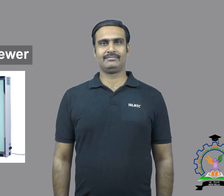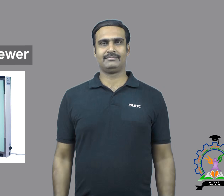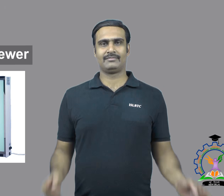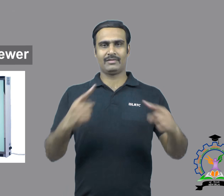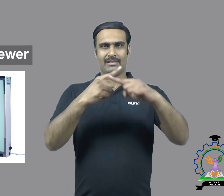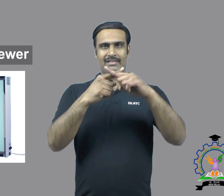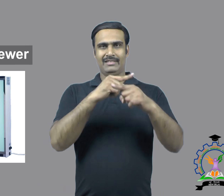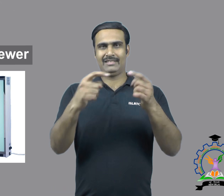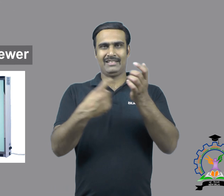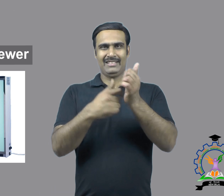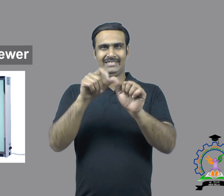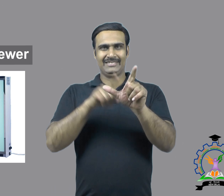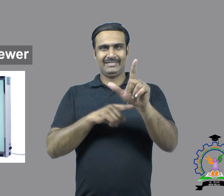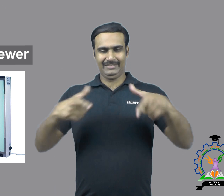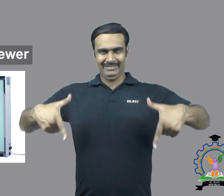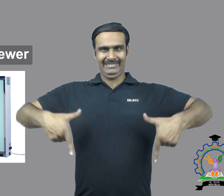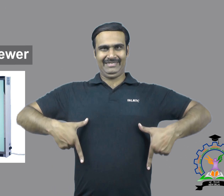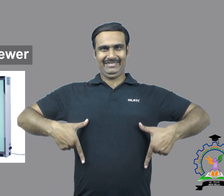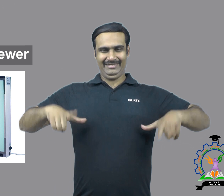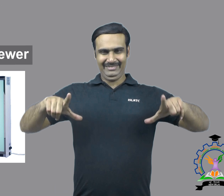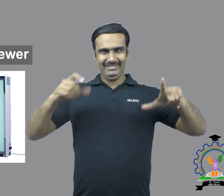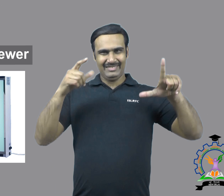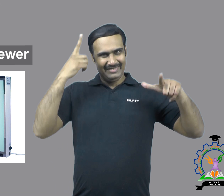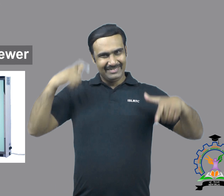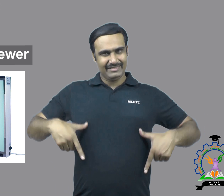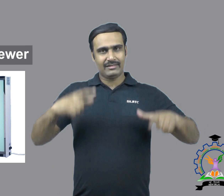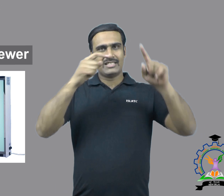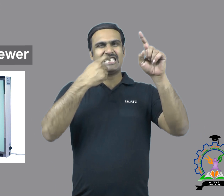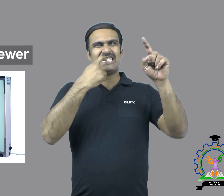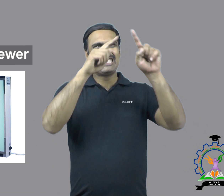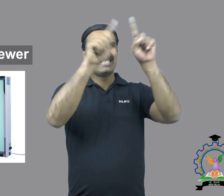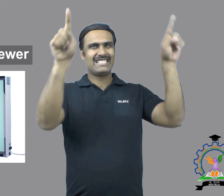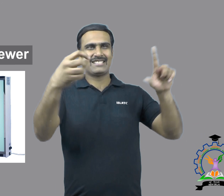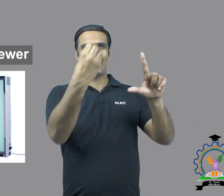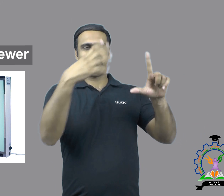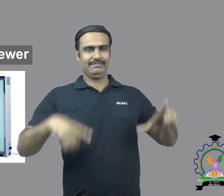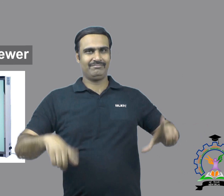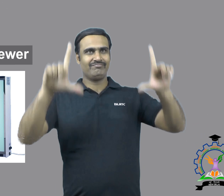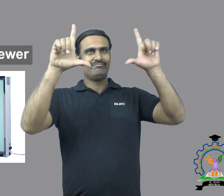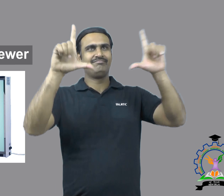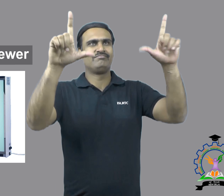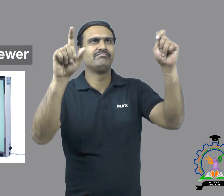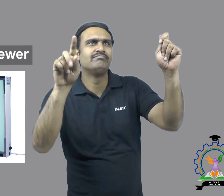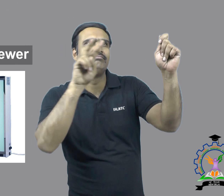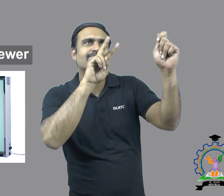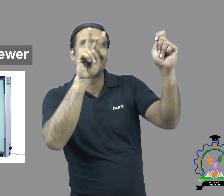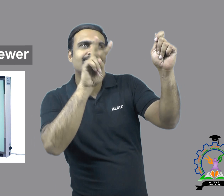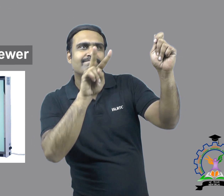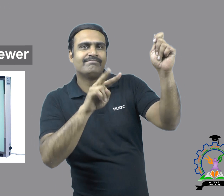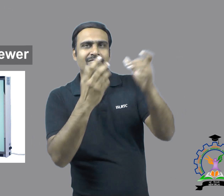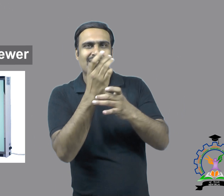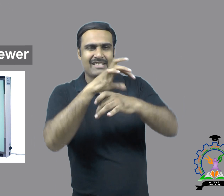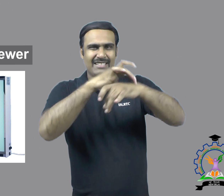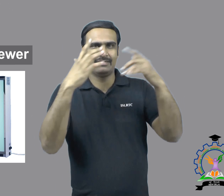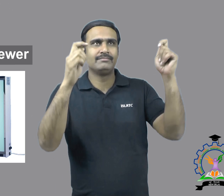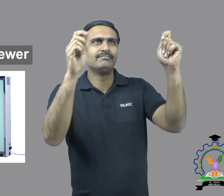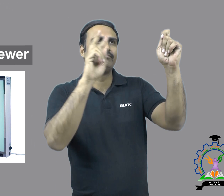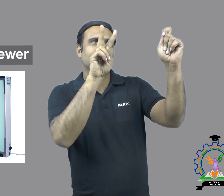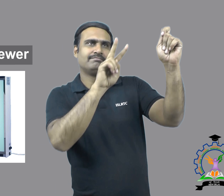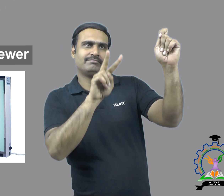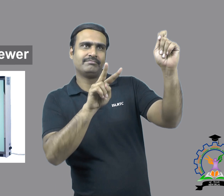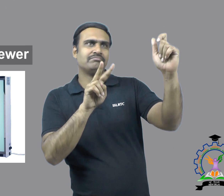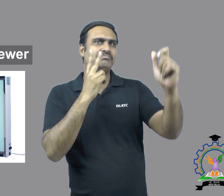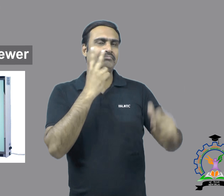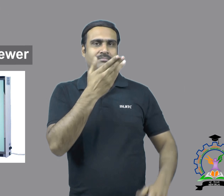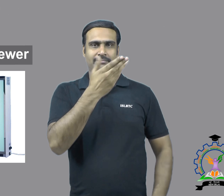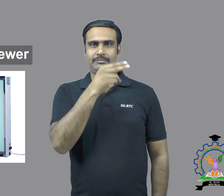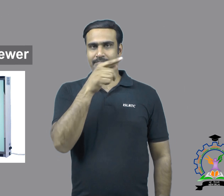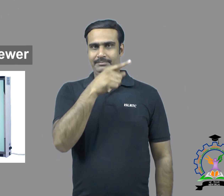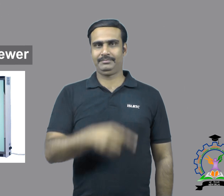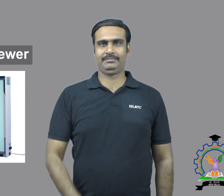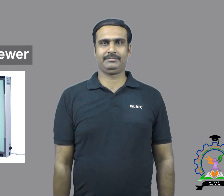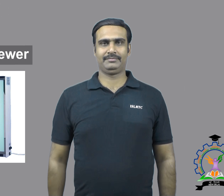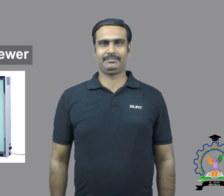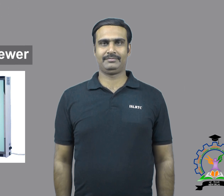X-Ray Viewer